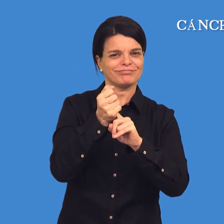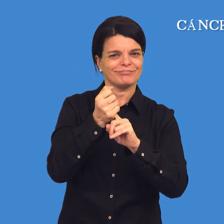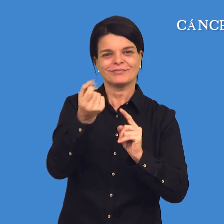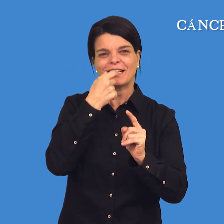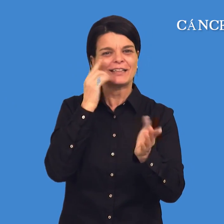droga